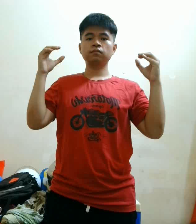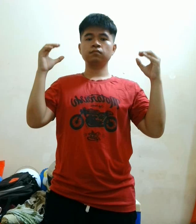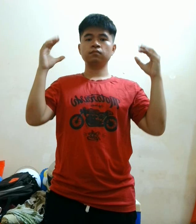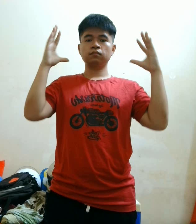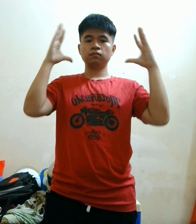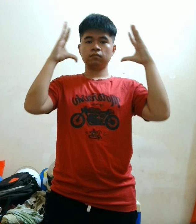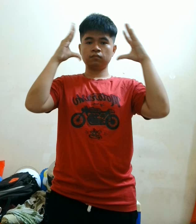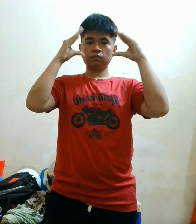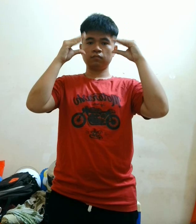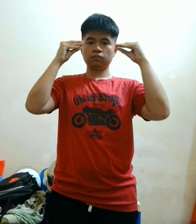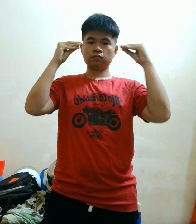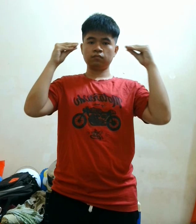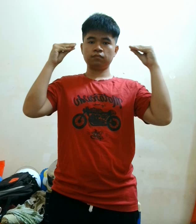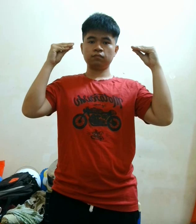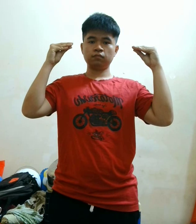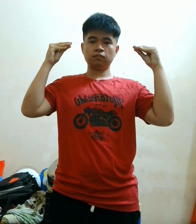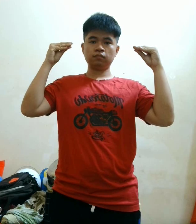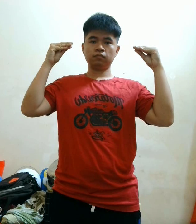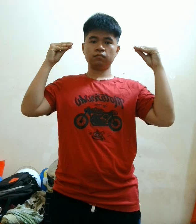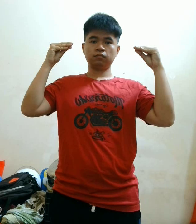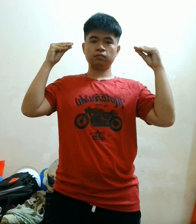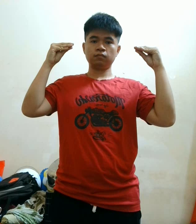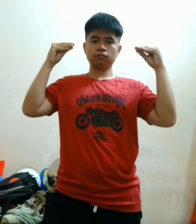buoi toi